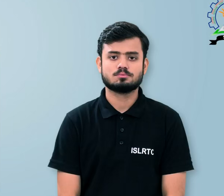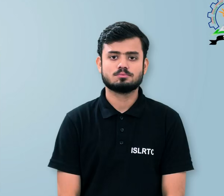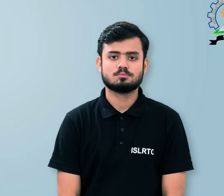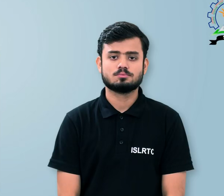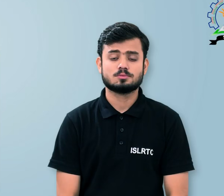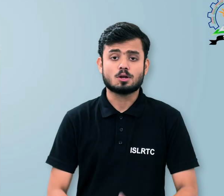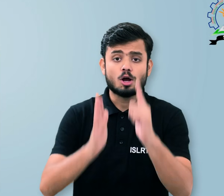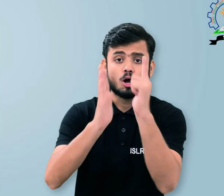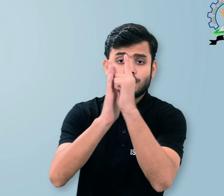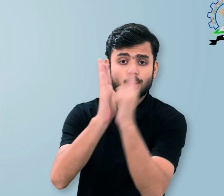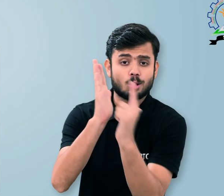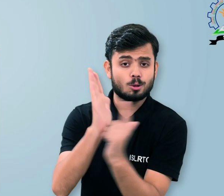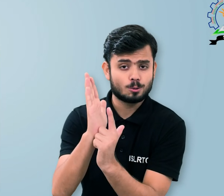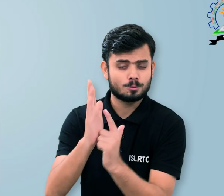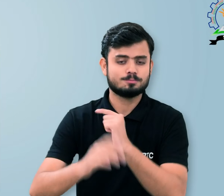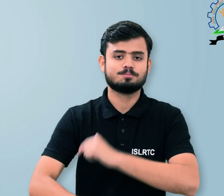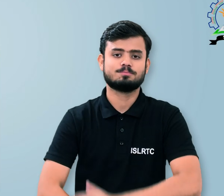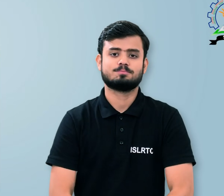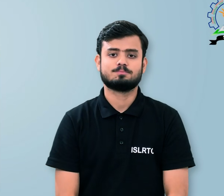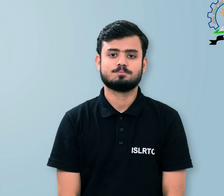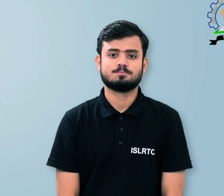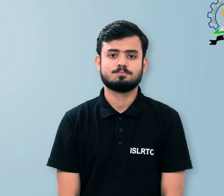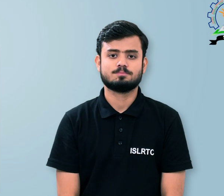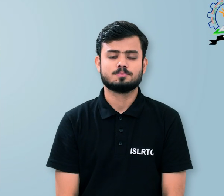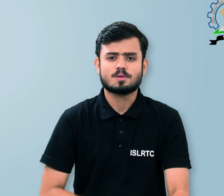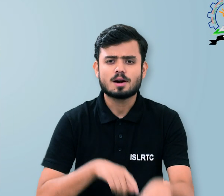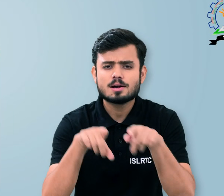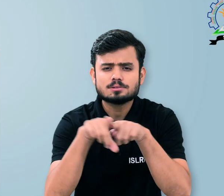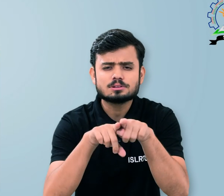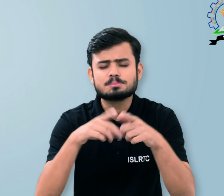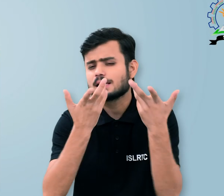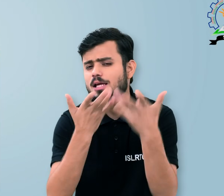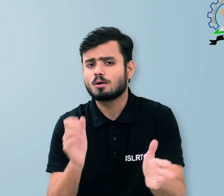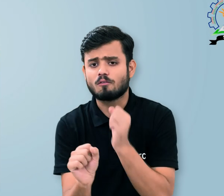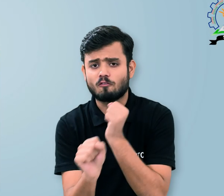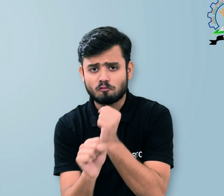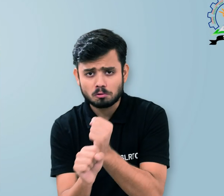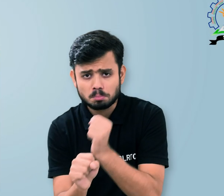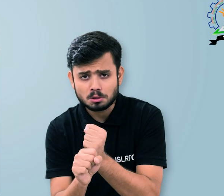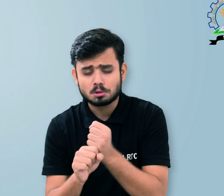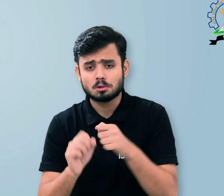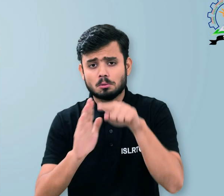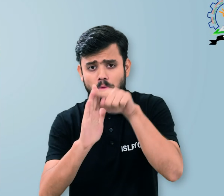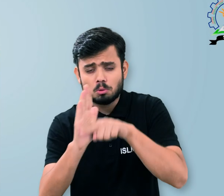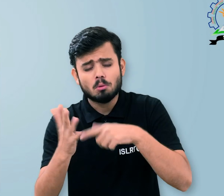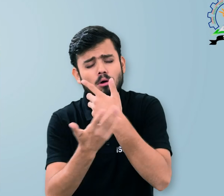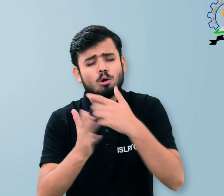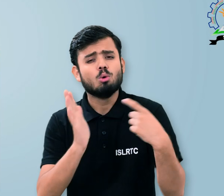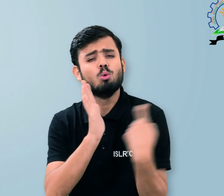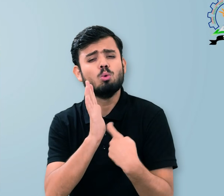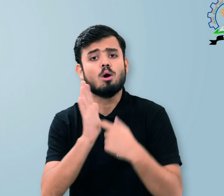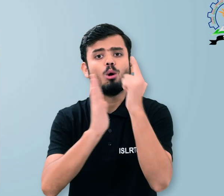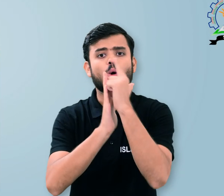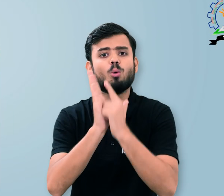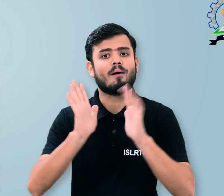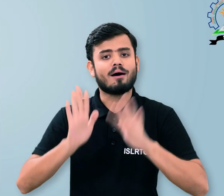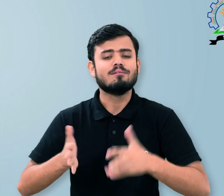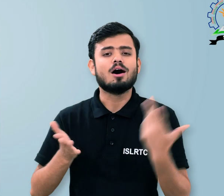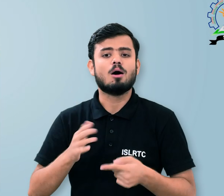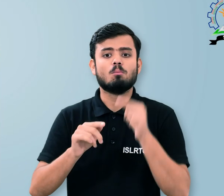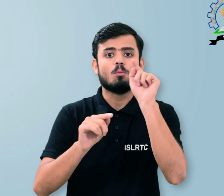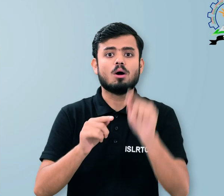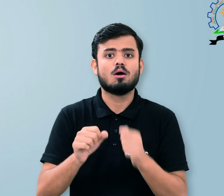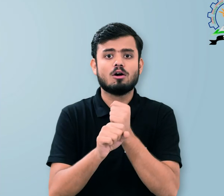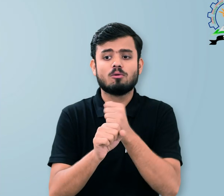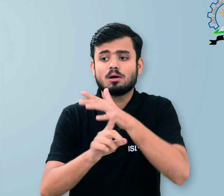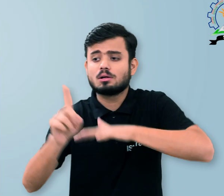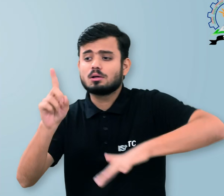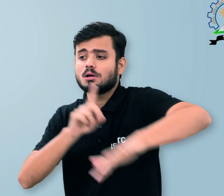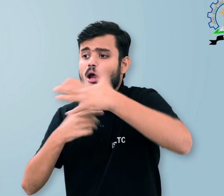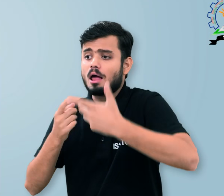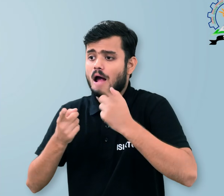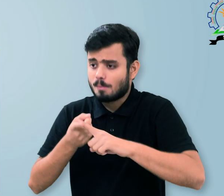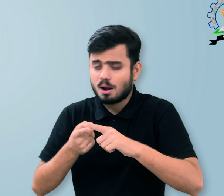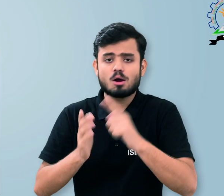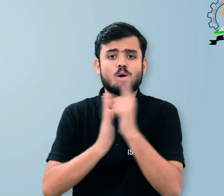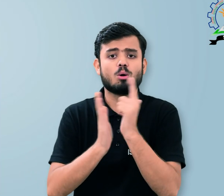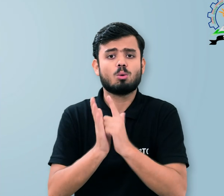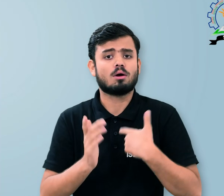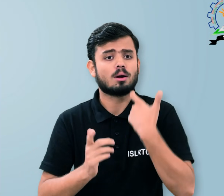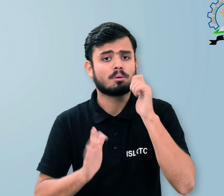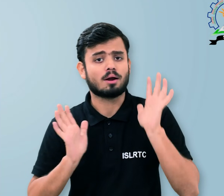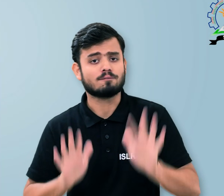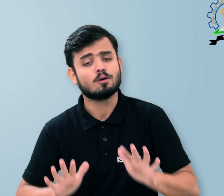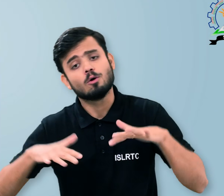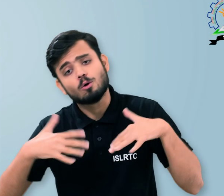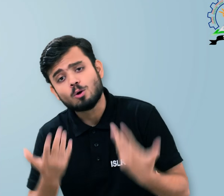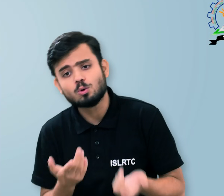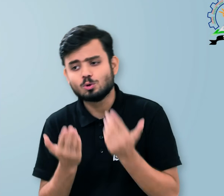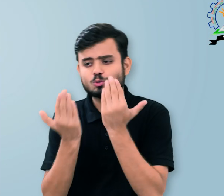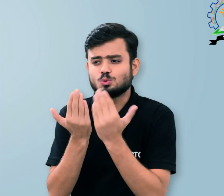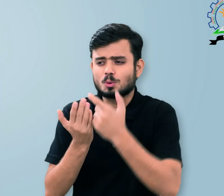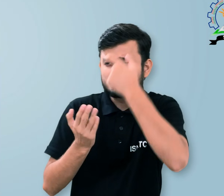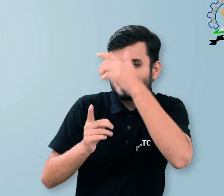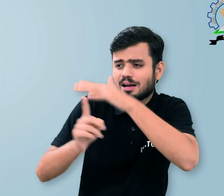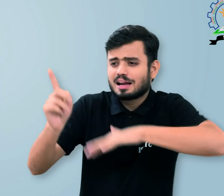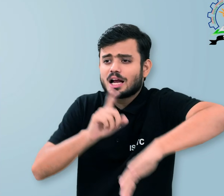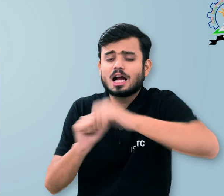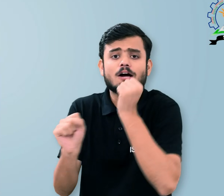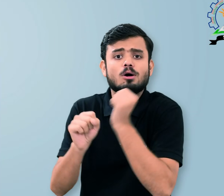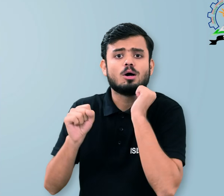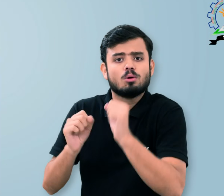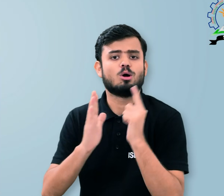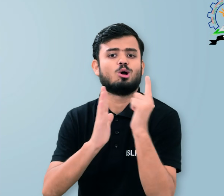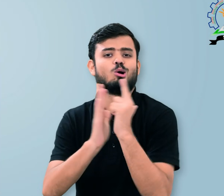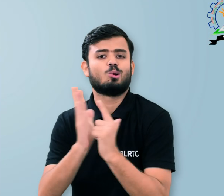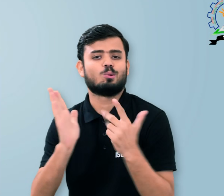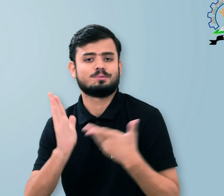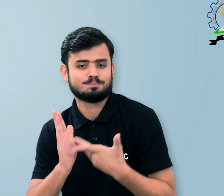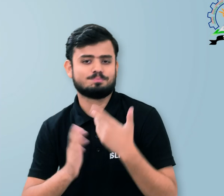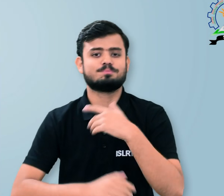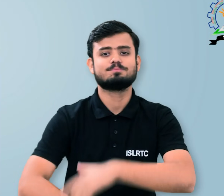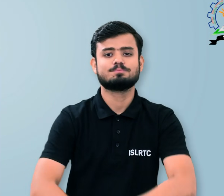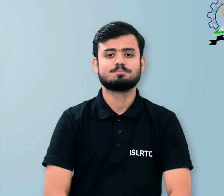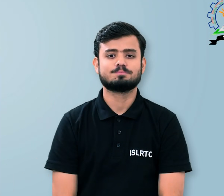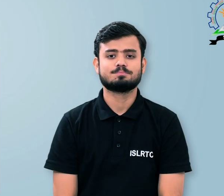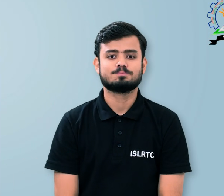Law A system of rules created and enforced by governmental institutions.